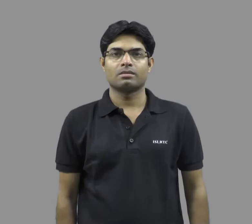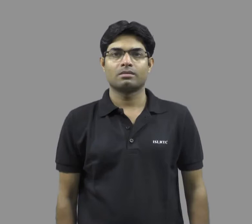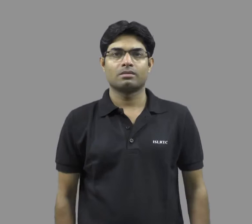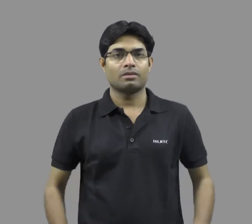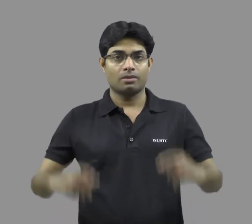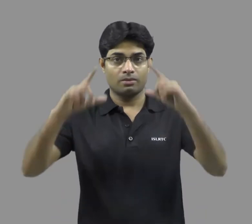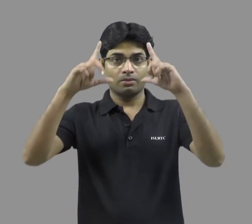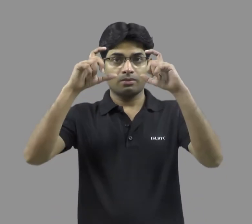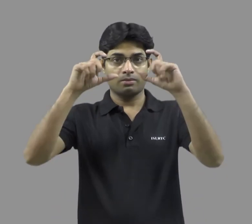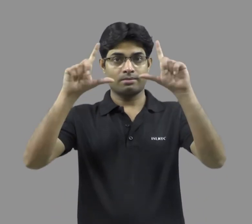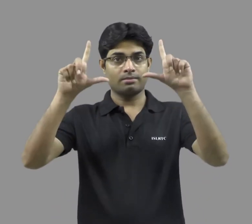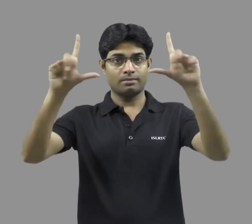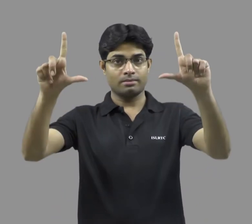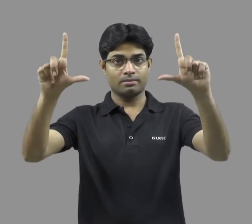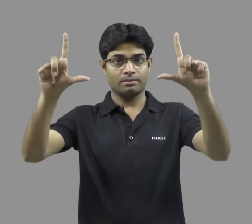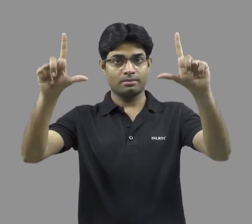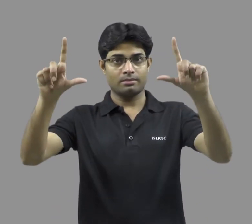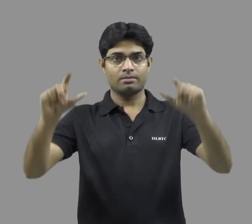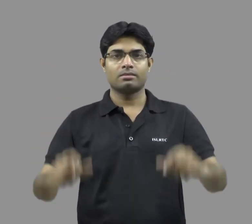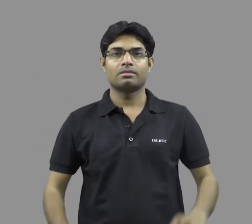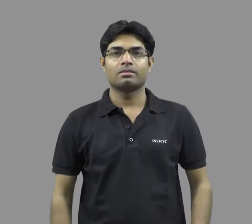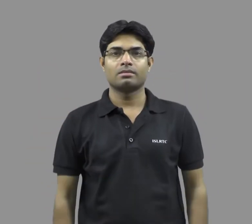Picture